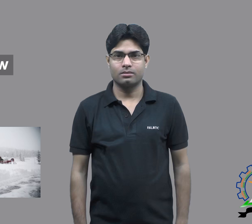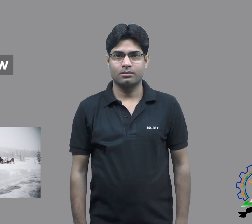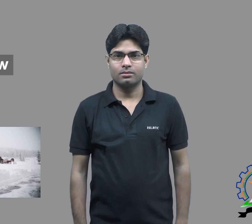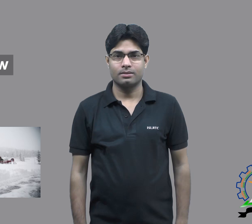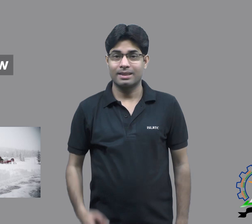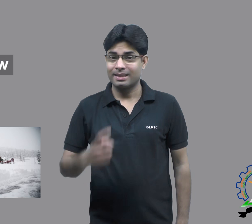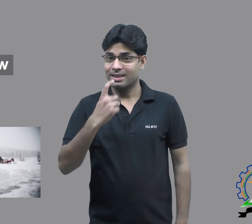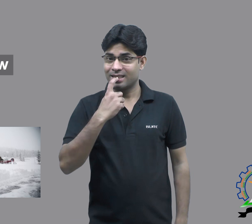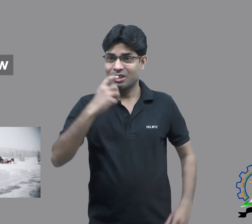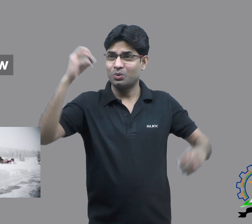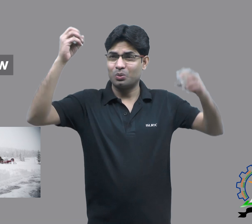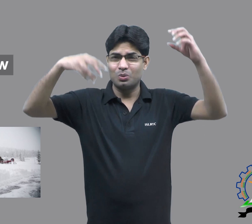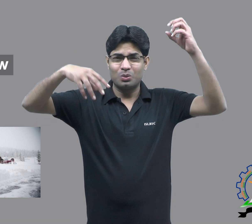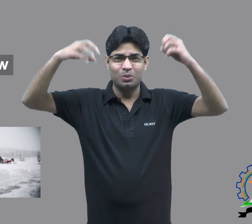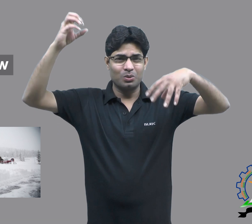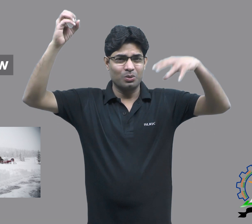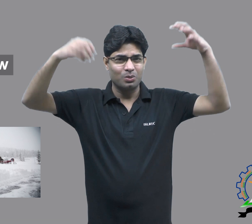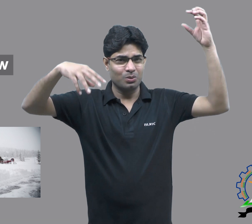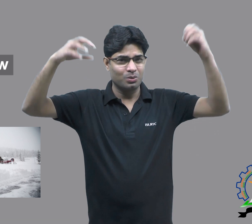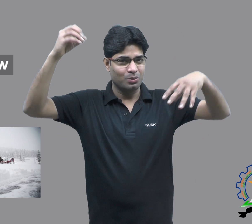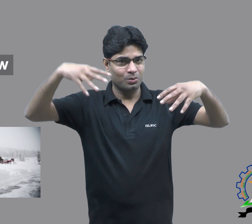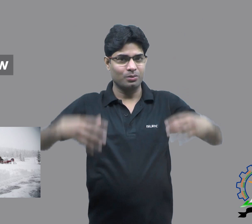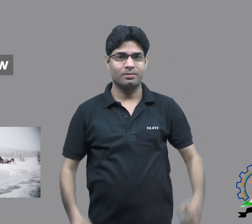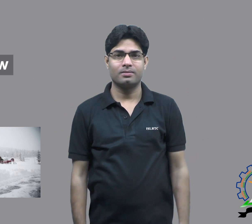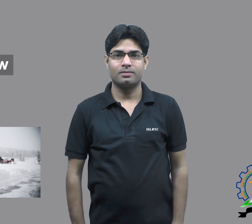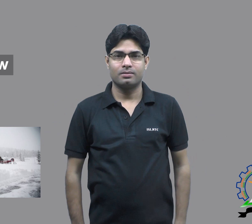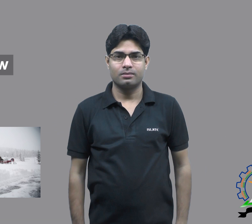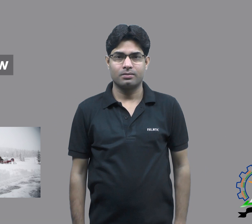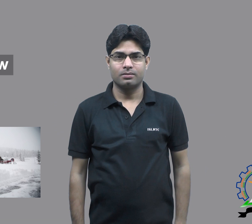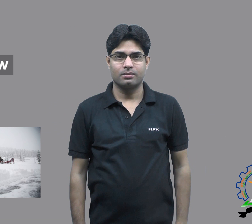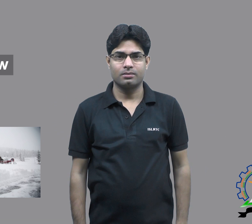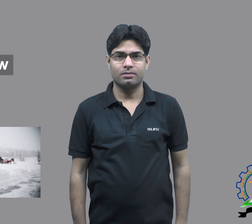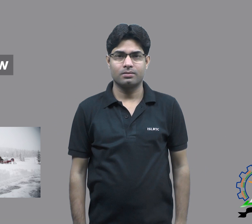Snow